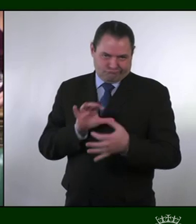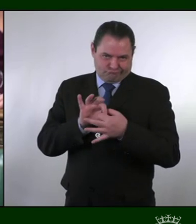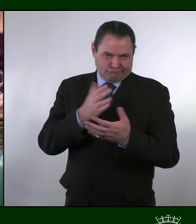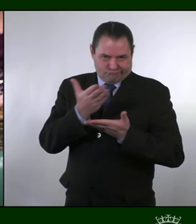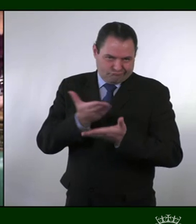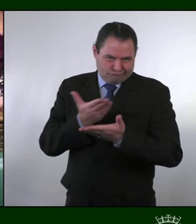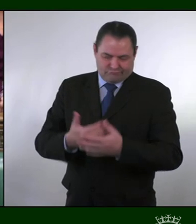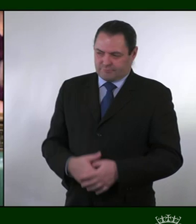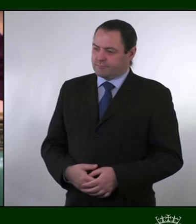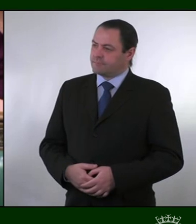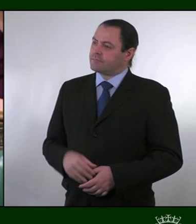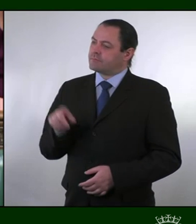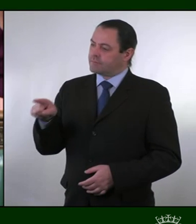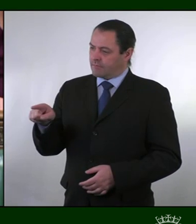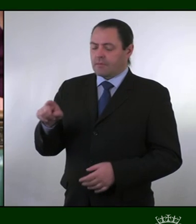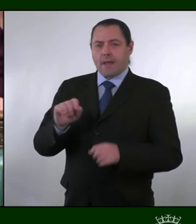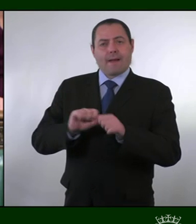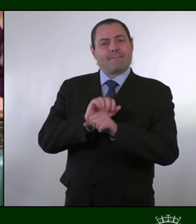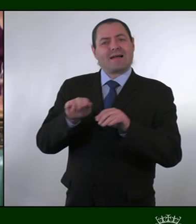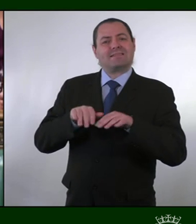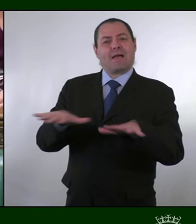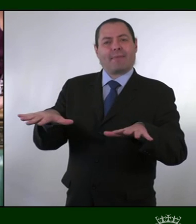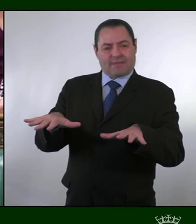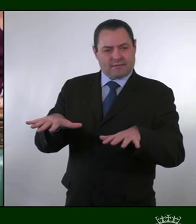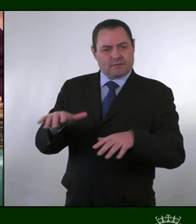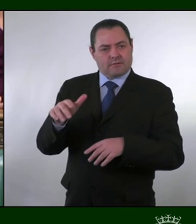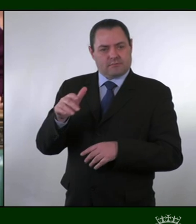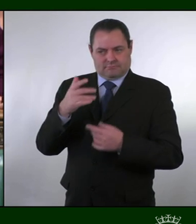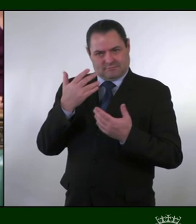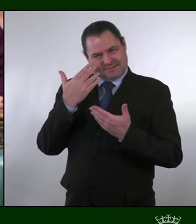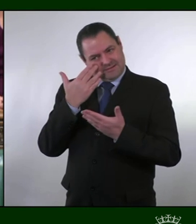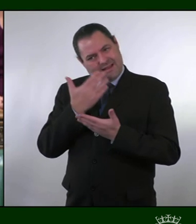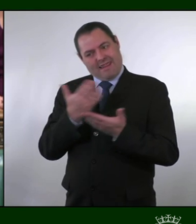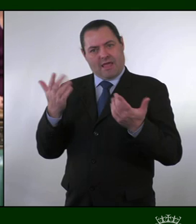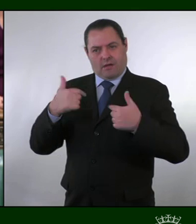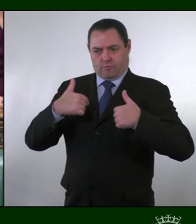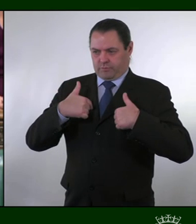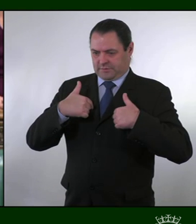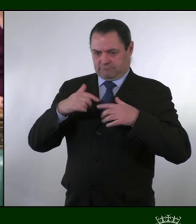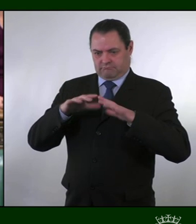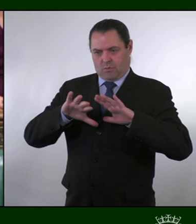This pandemic has shown how interconnected we are and how vulnerable we are to global challenges.